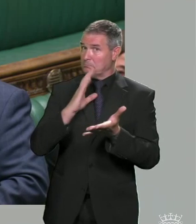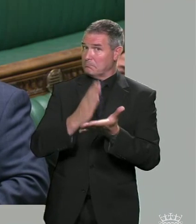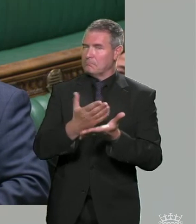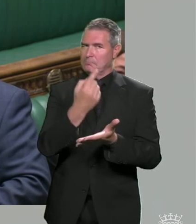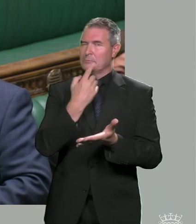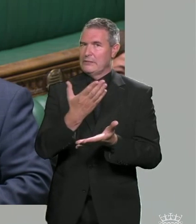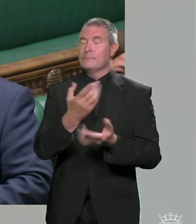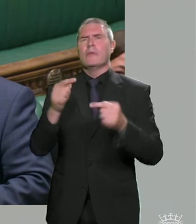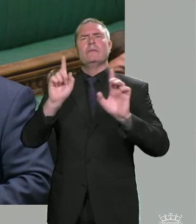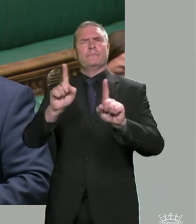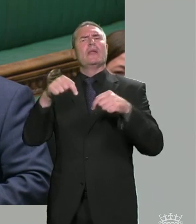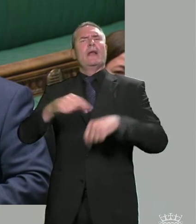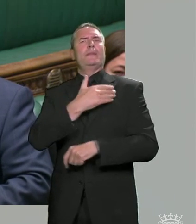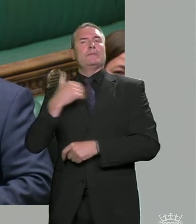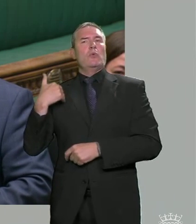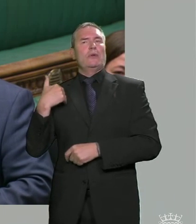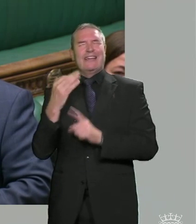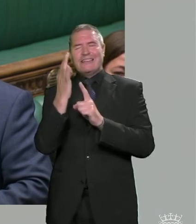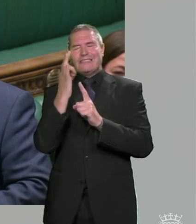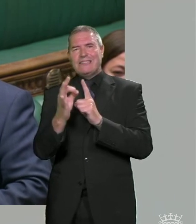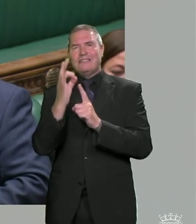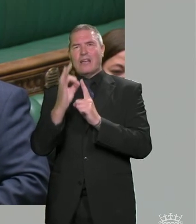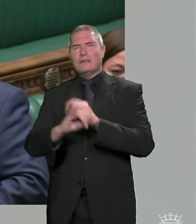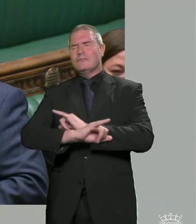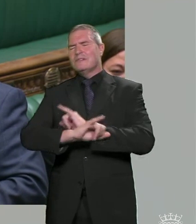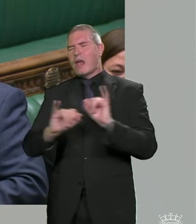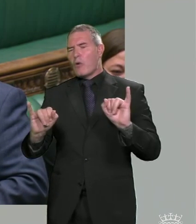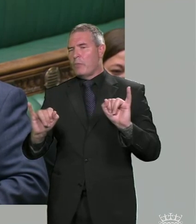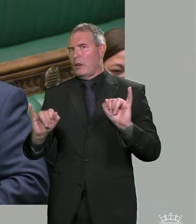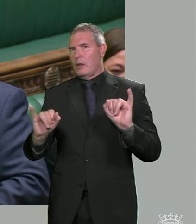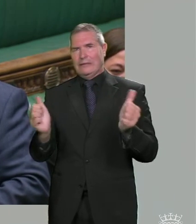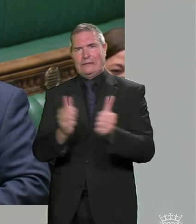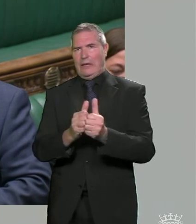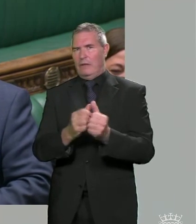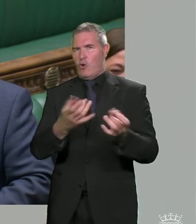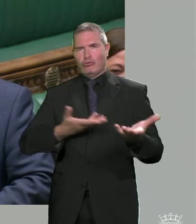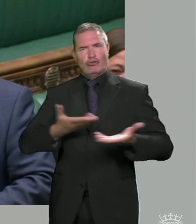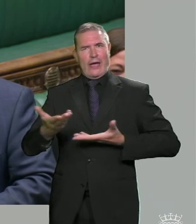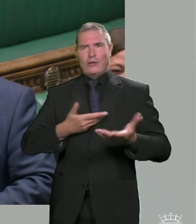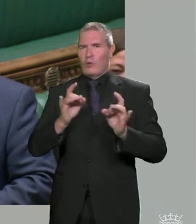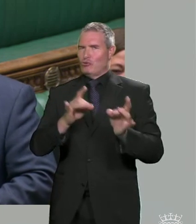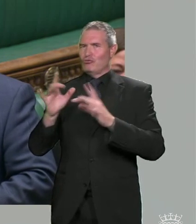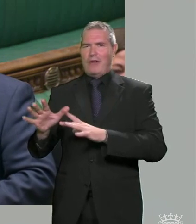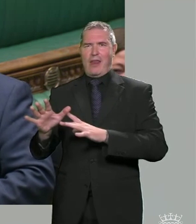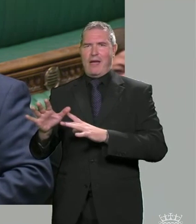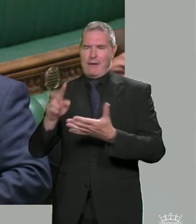This morning, the details of the disastrous trade deal with Australia are slowly seeping out.